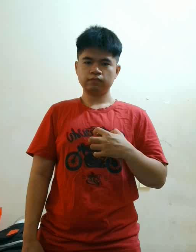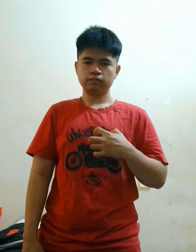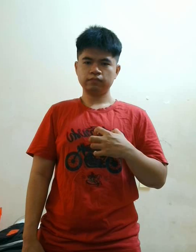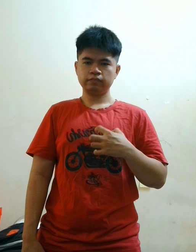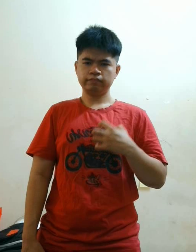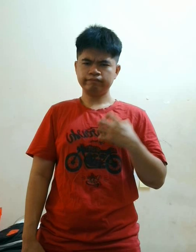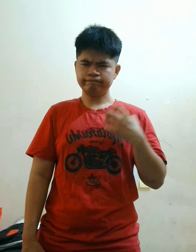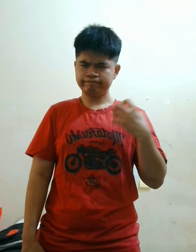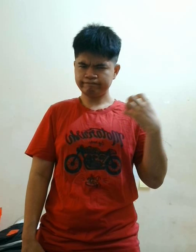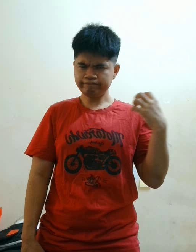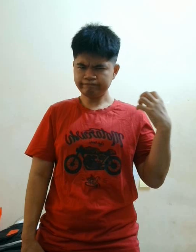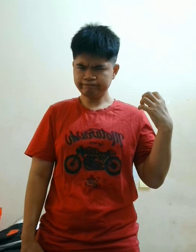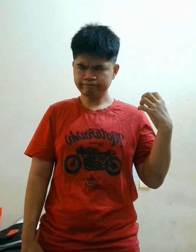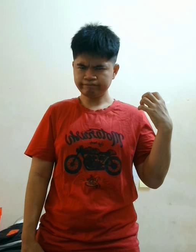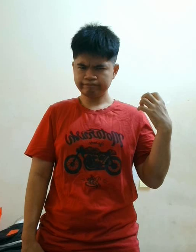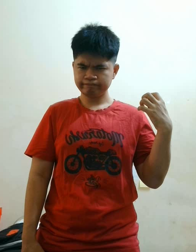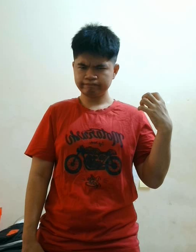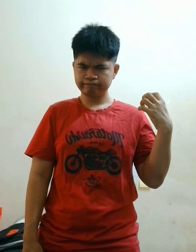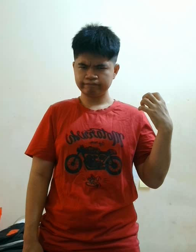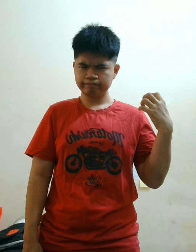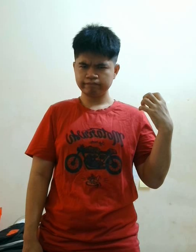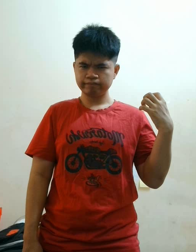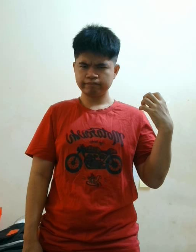tuc gian